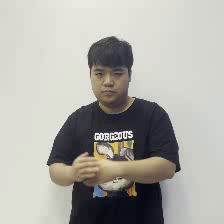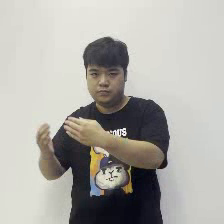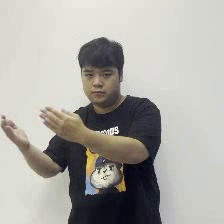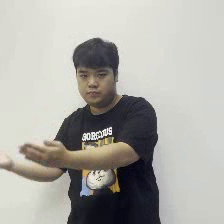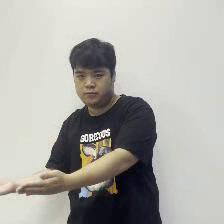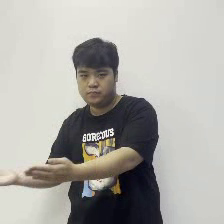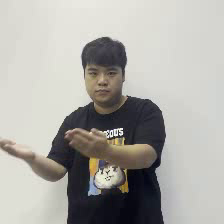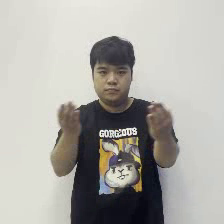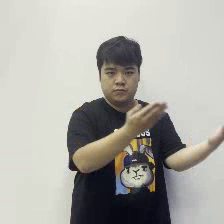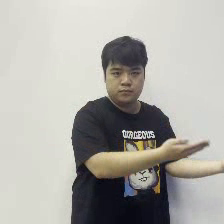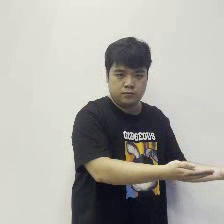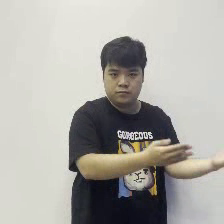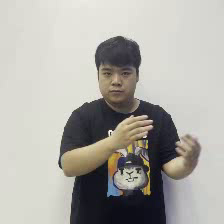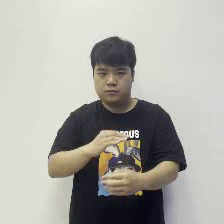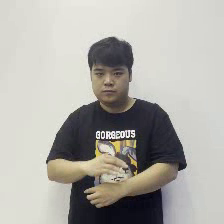Mời vào